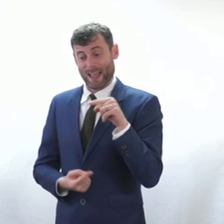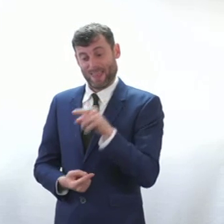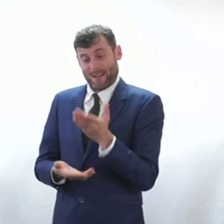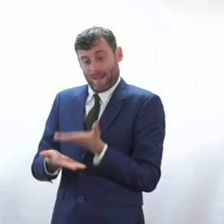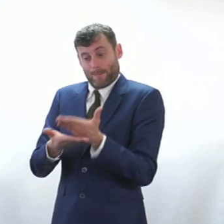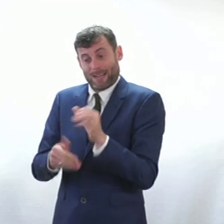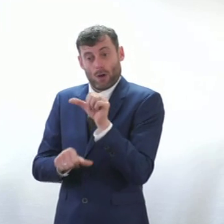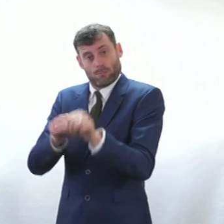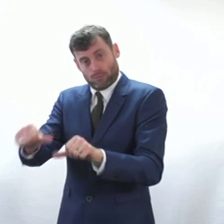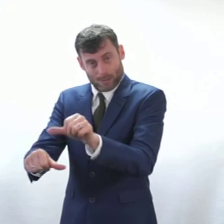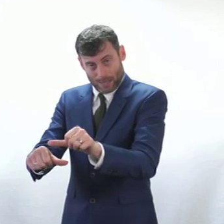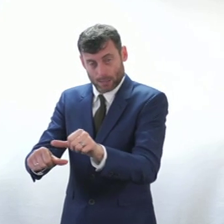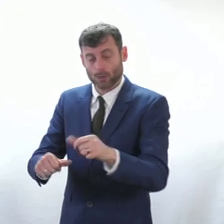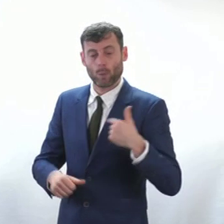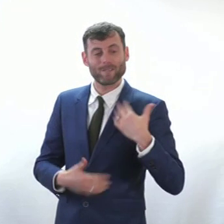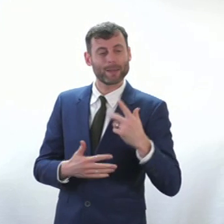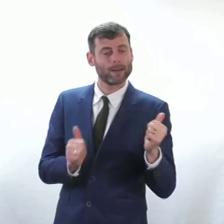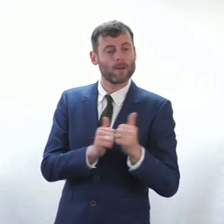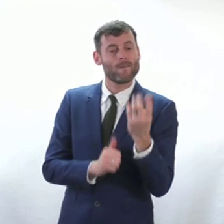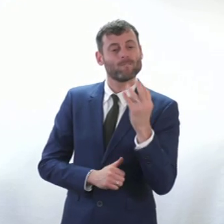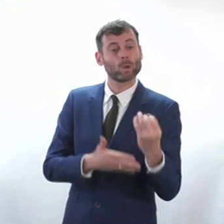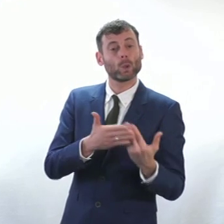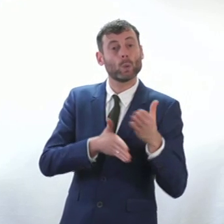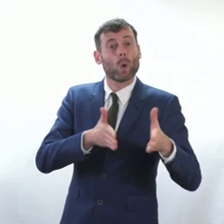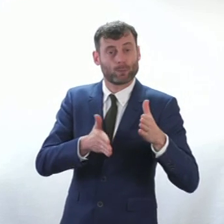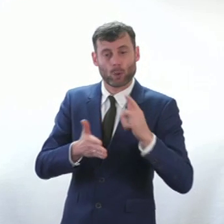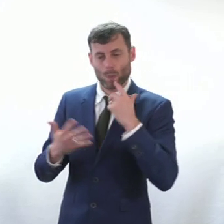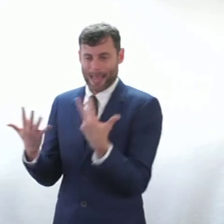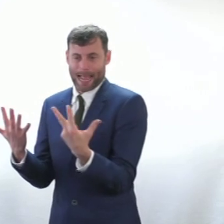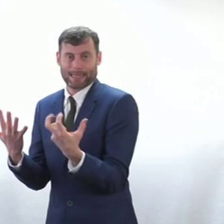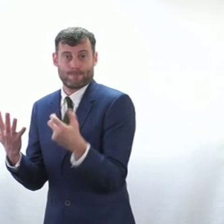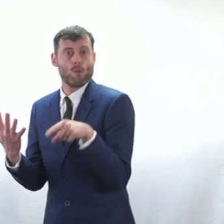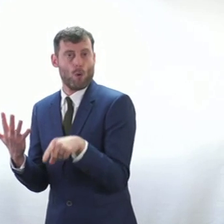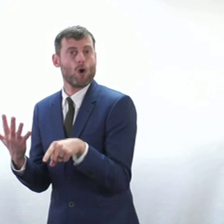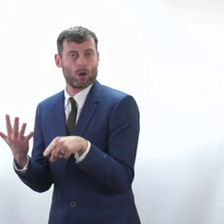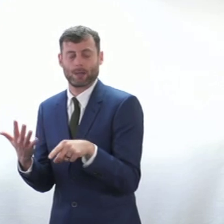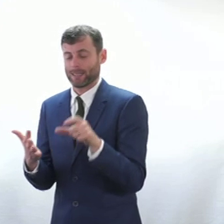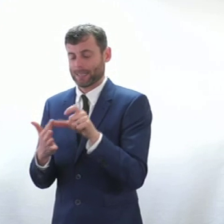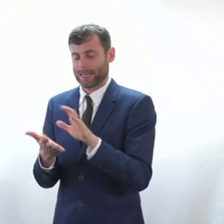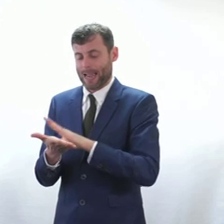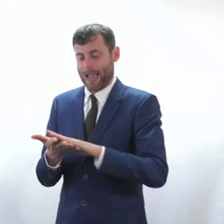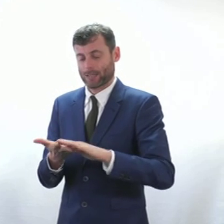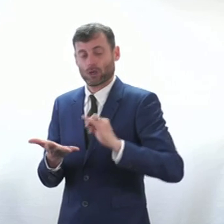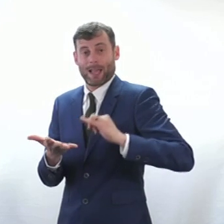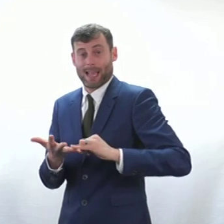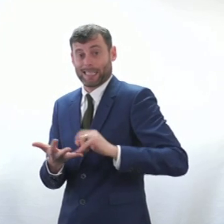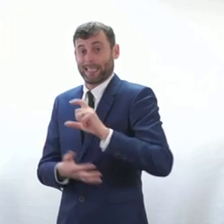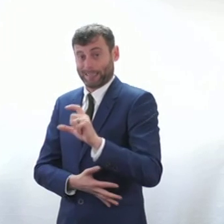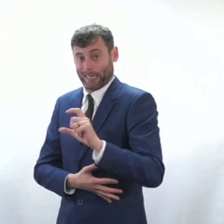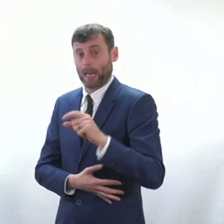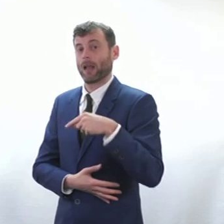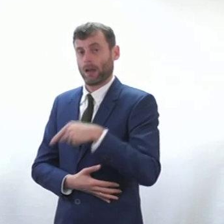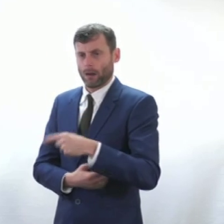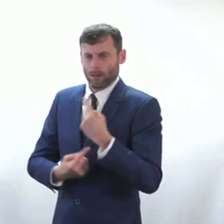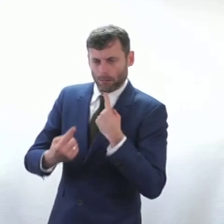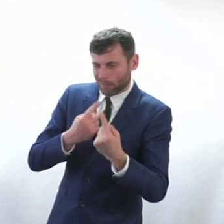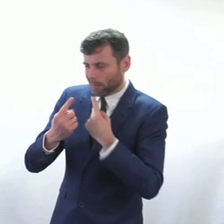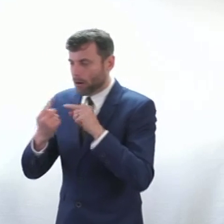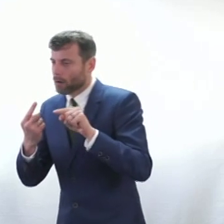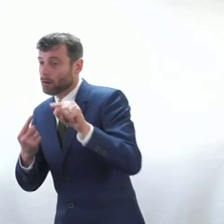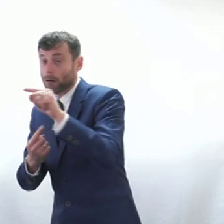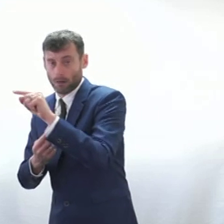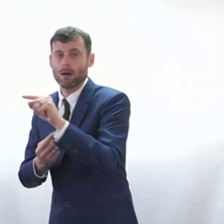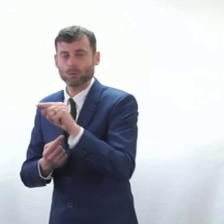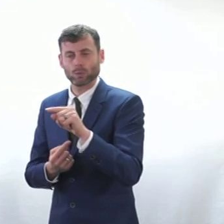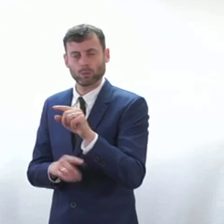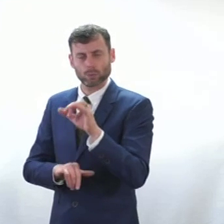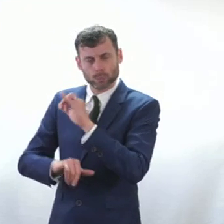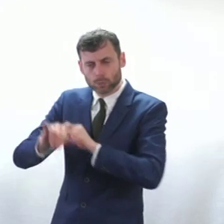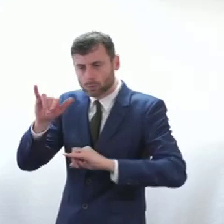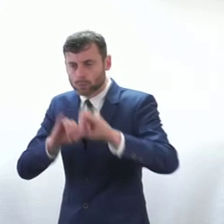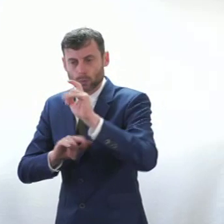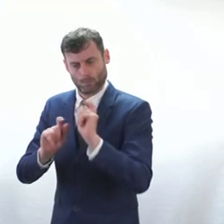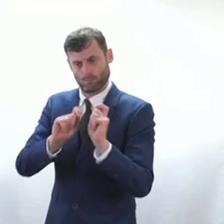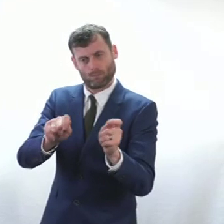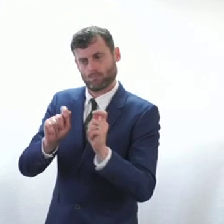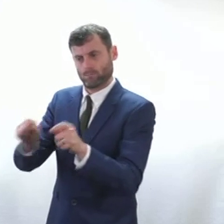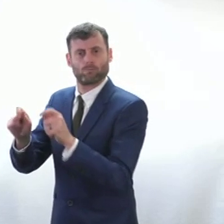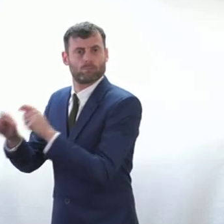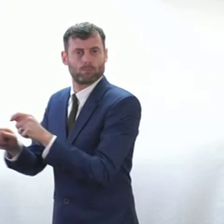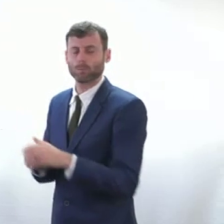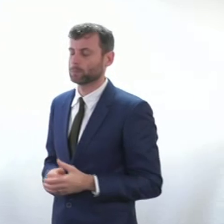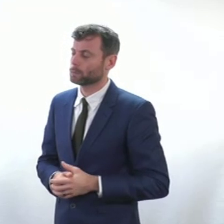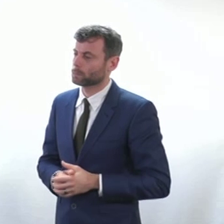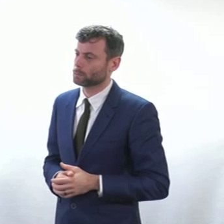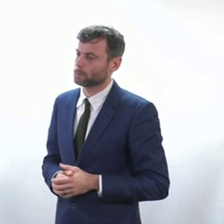The Department of Health and Social Care is working with a variety of trusts, including the Queen Elizabeth Hospital King’s Lynn NHS Trust, as that work continues.